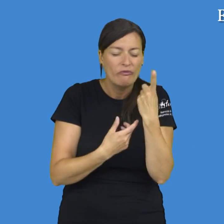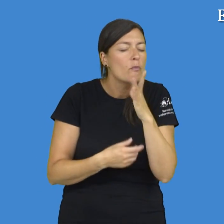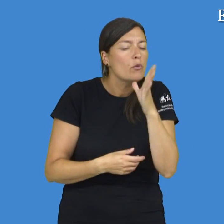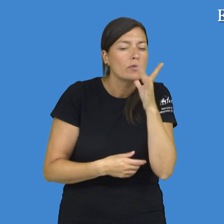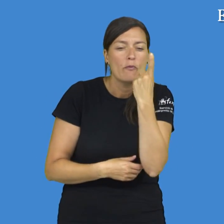motivo